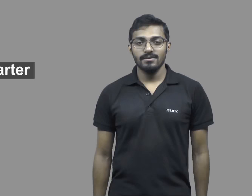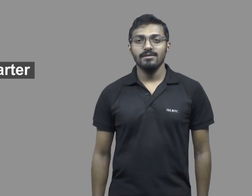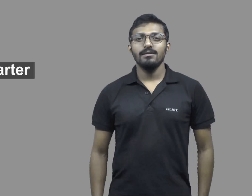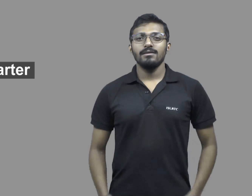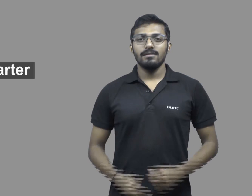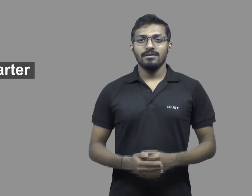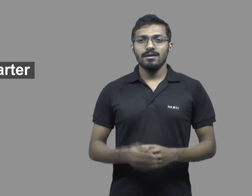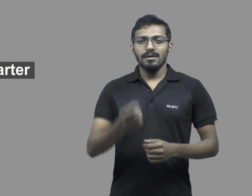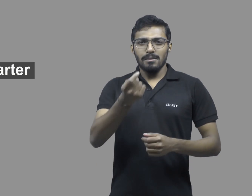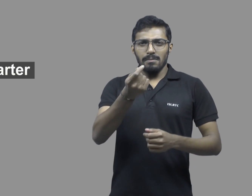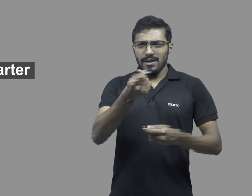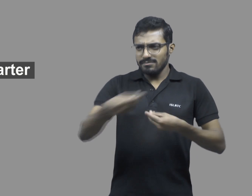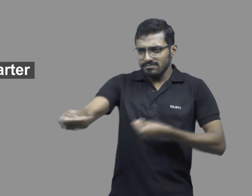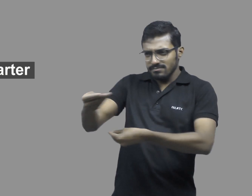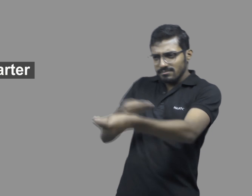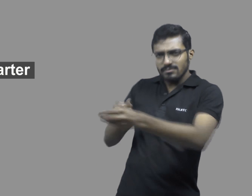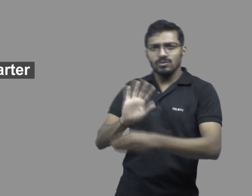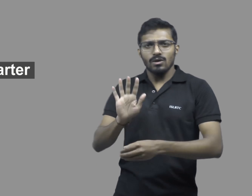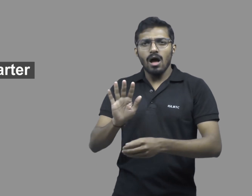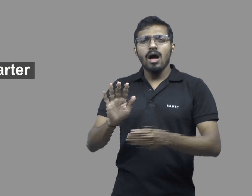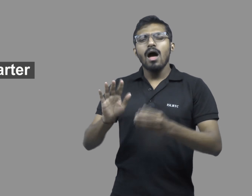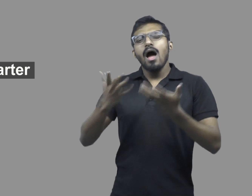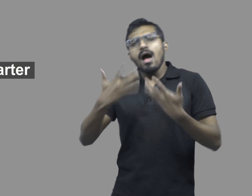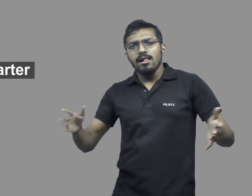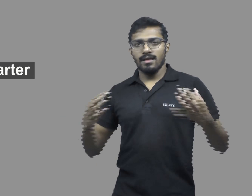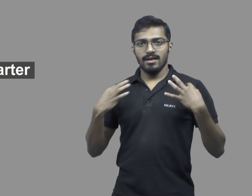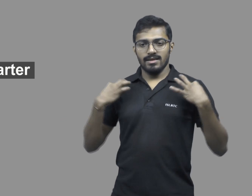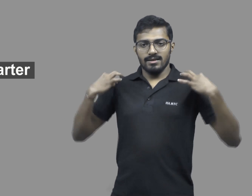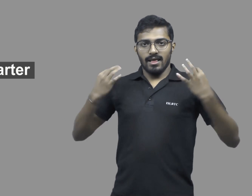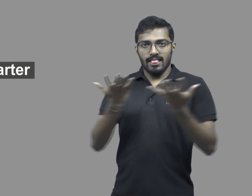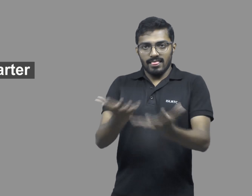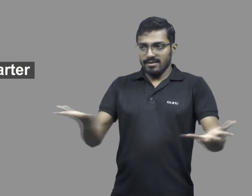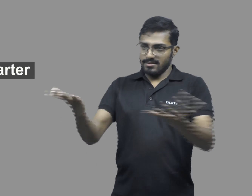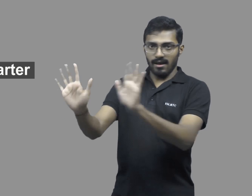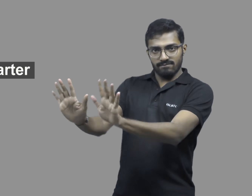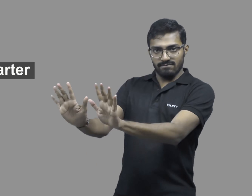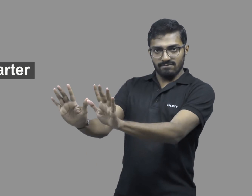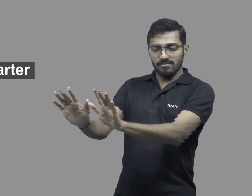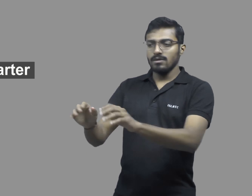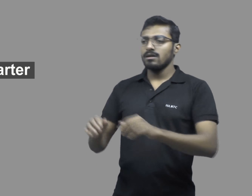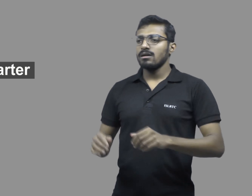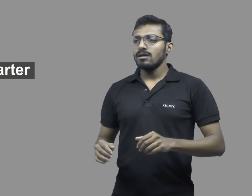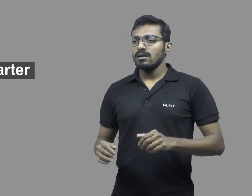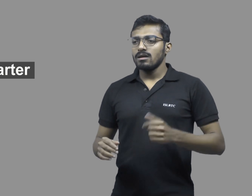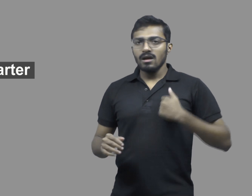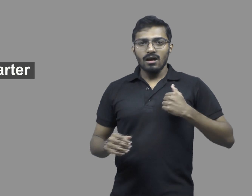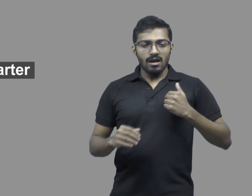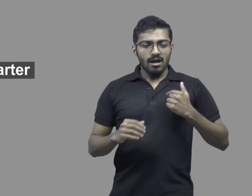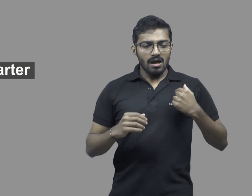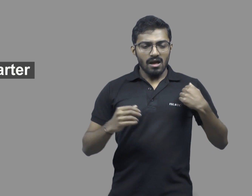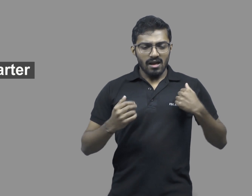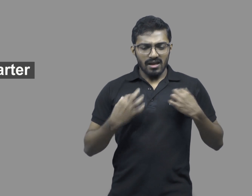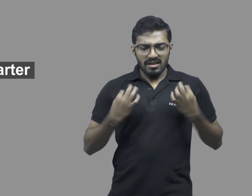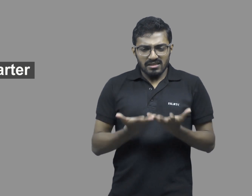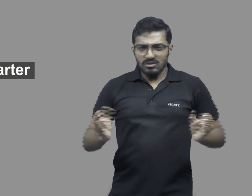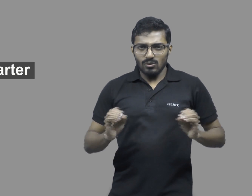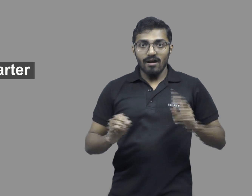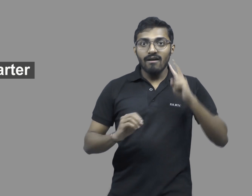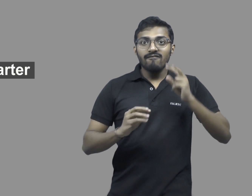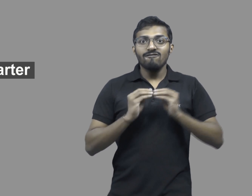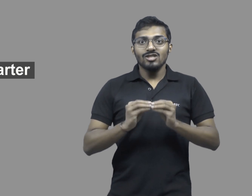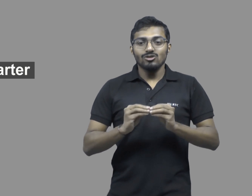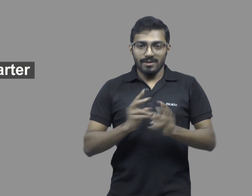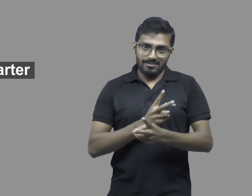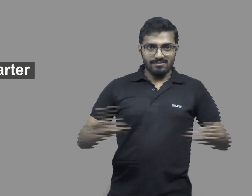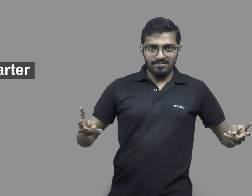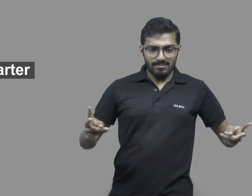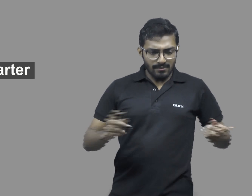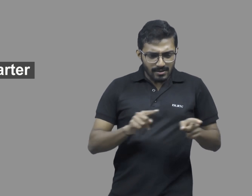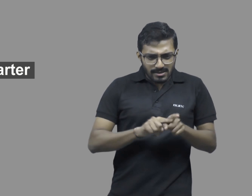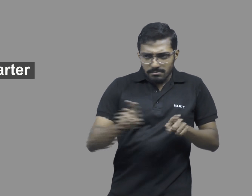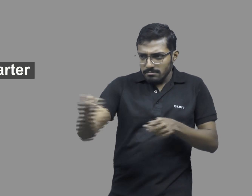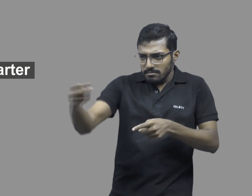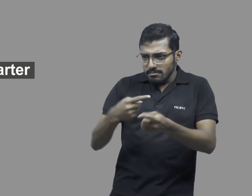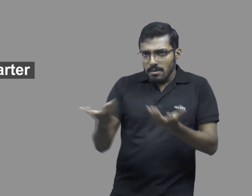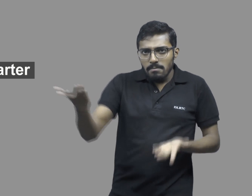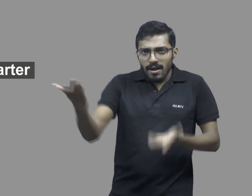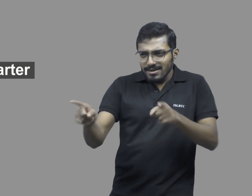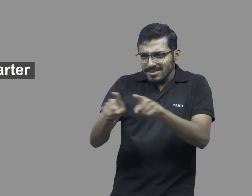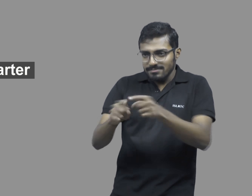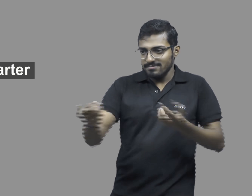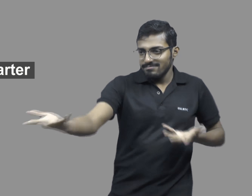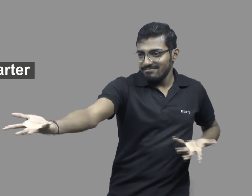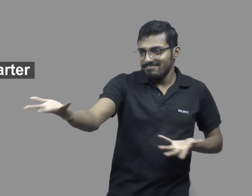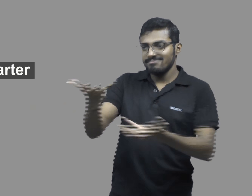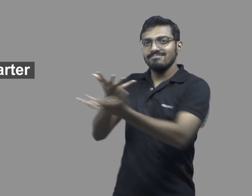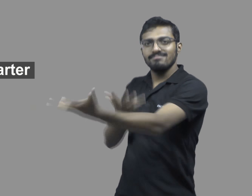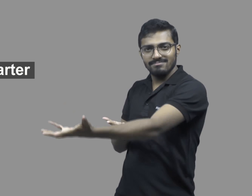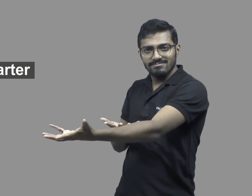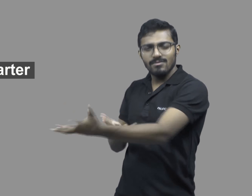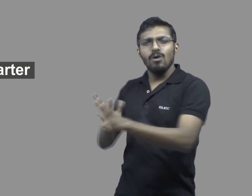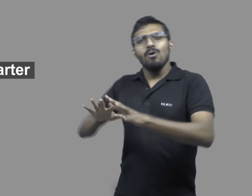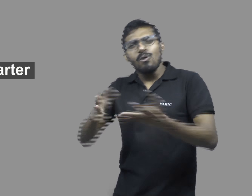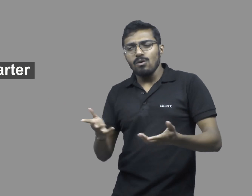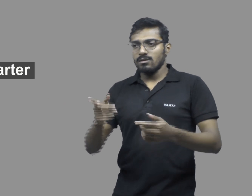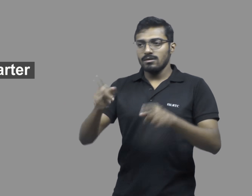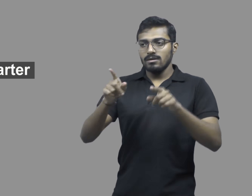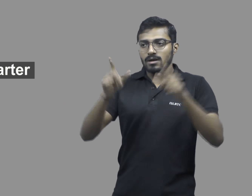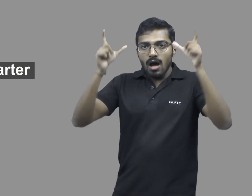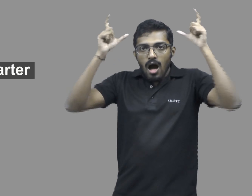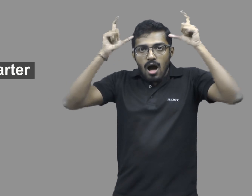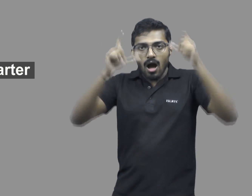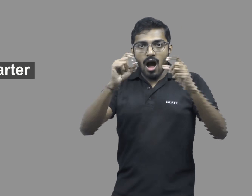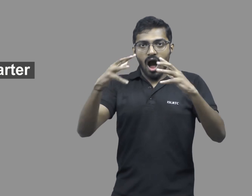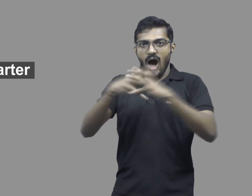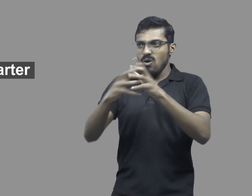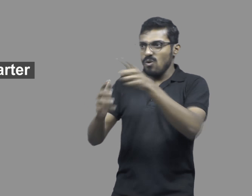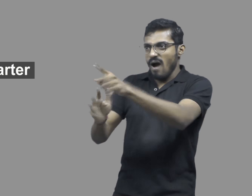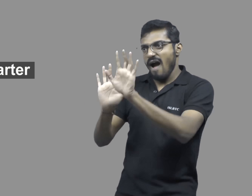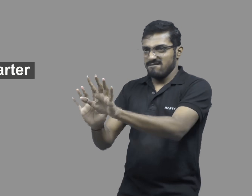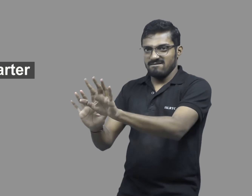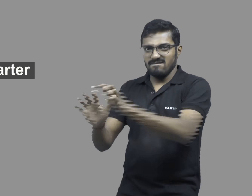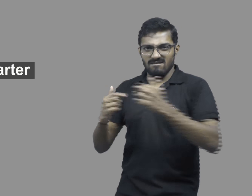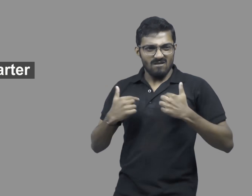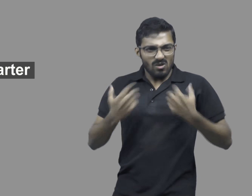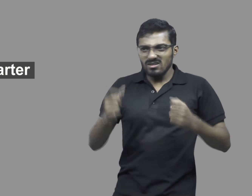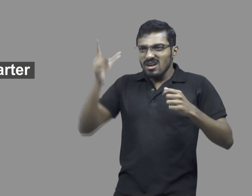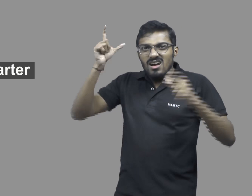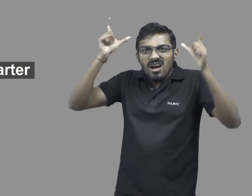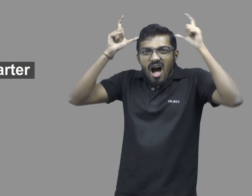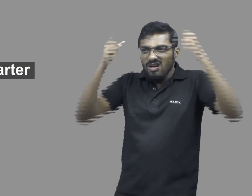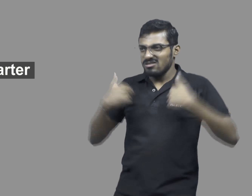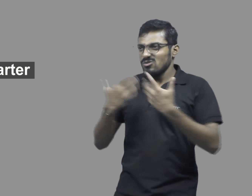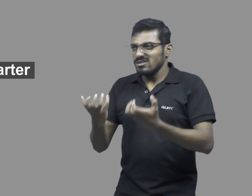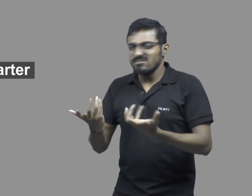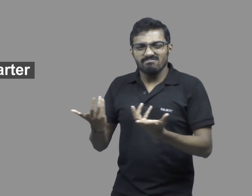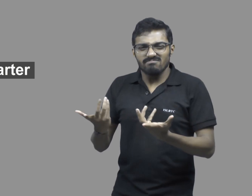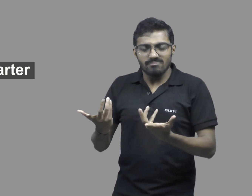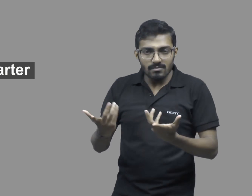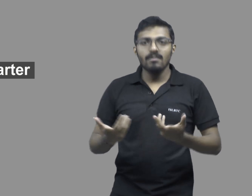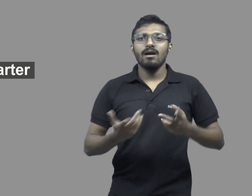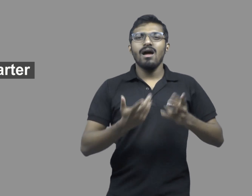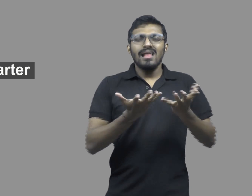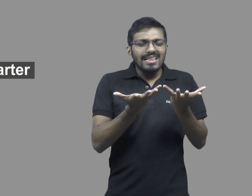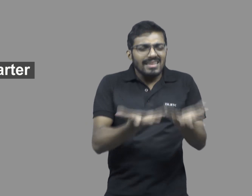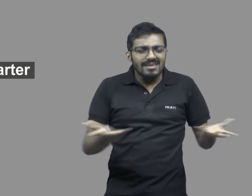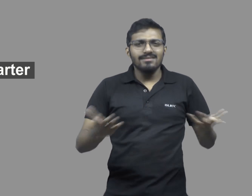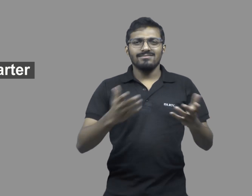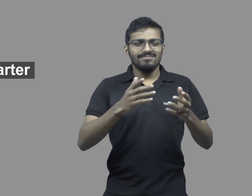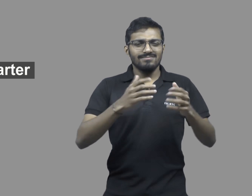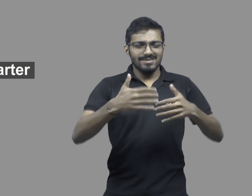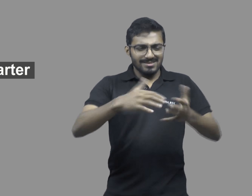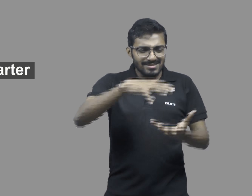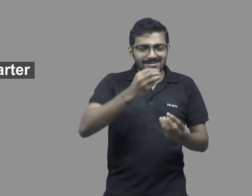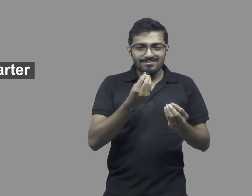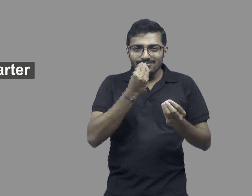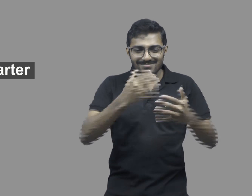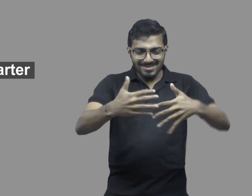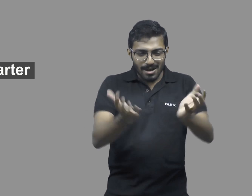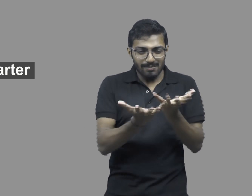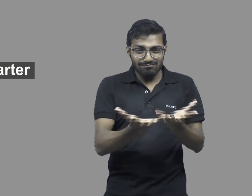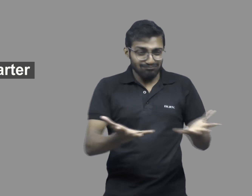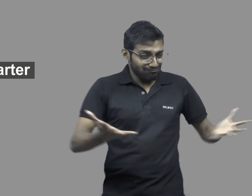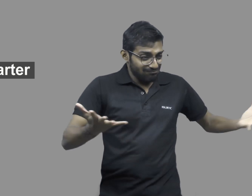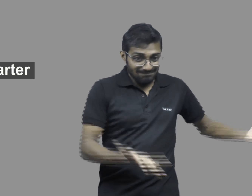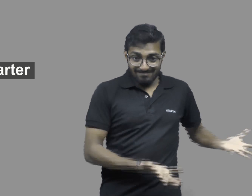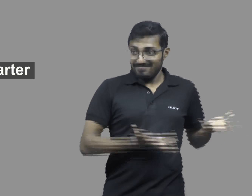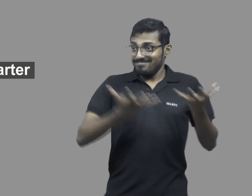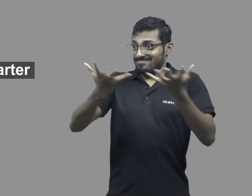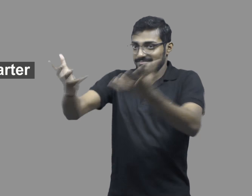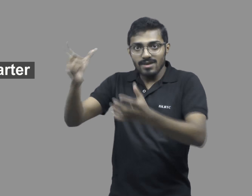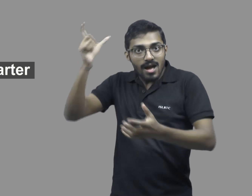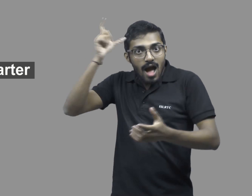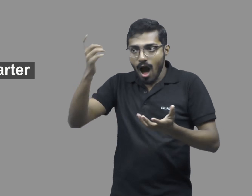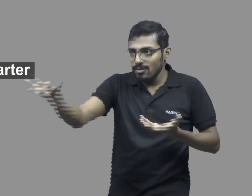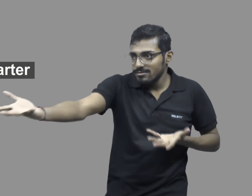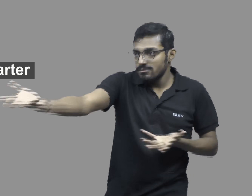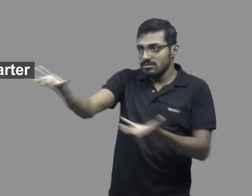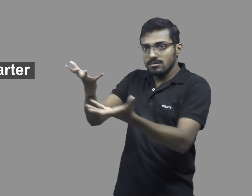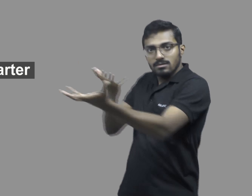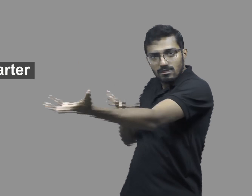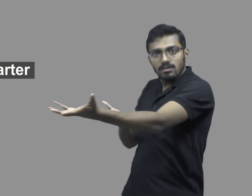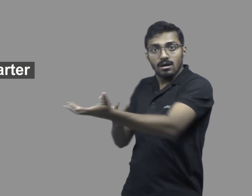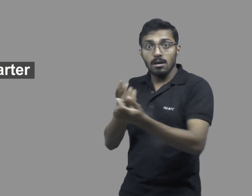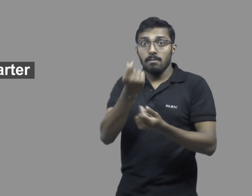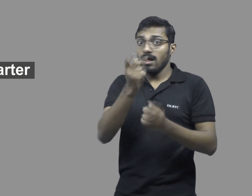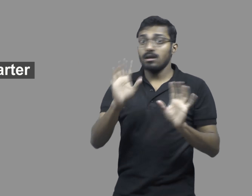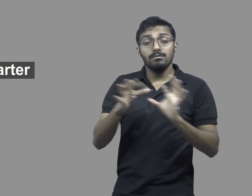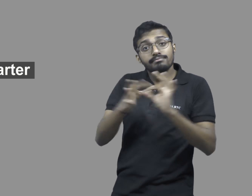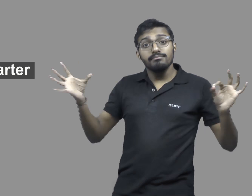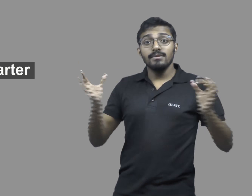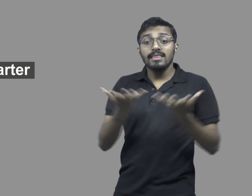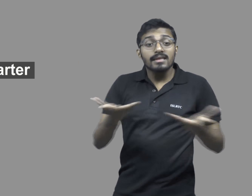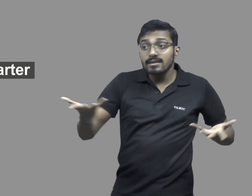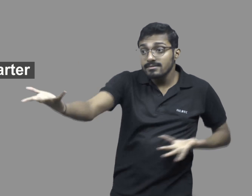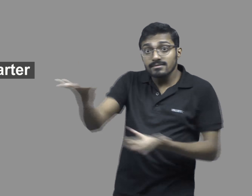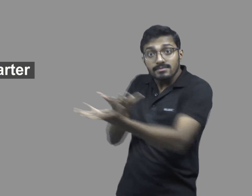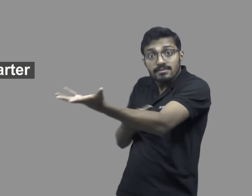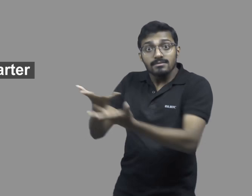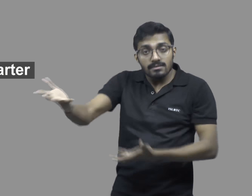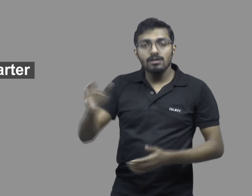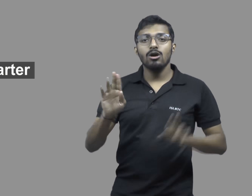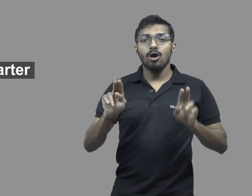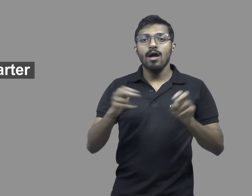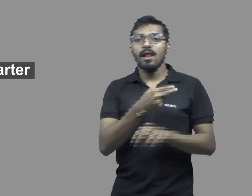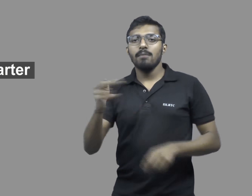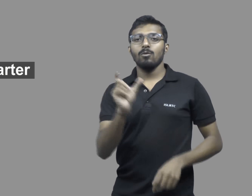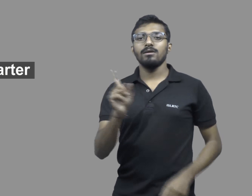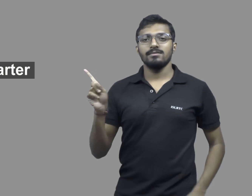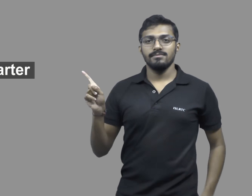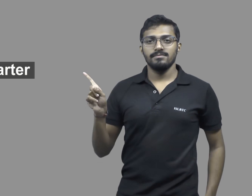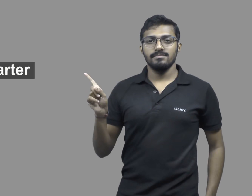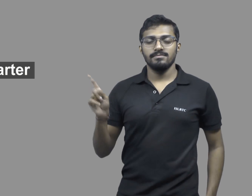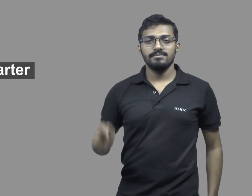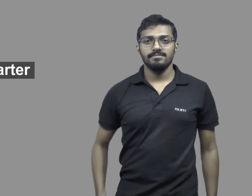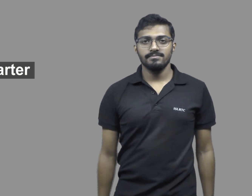Barter